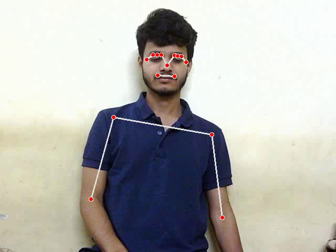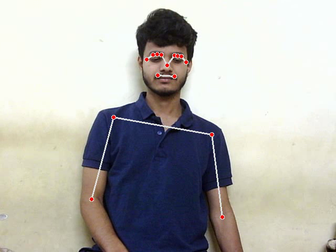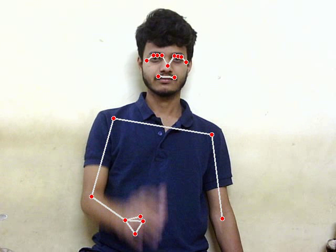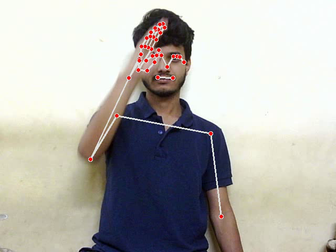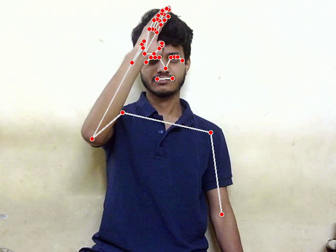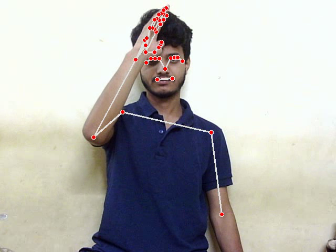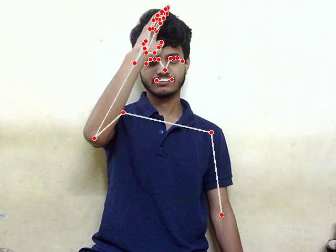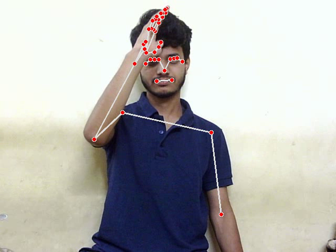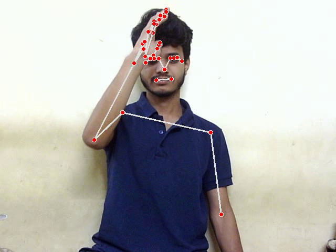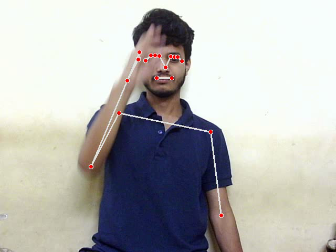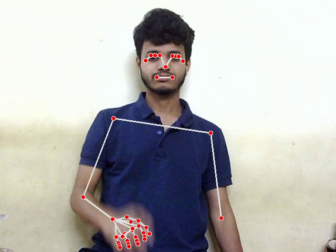father